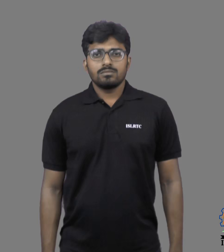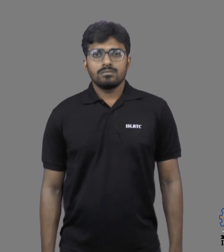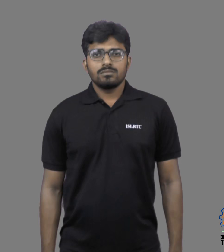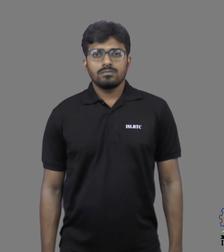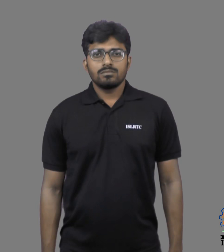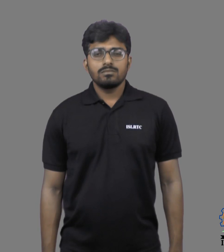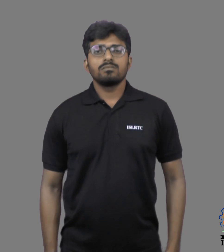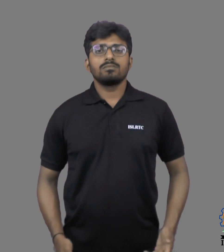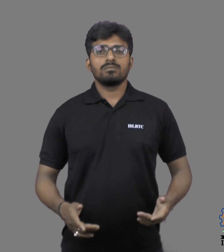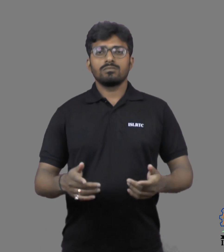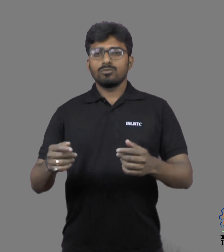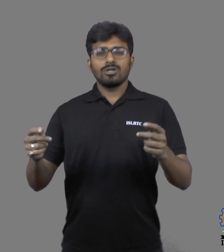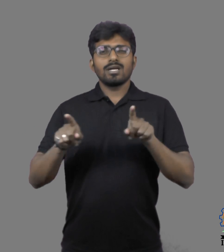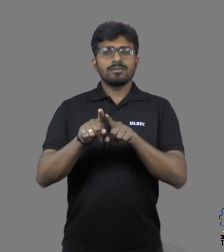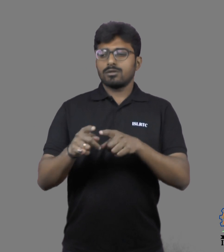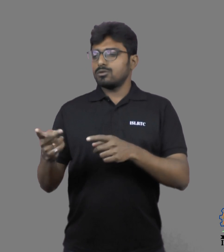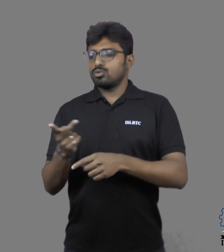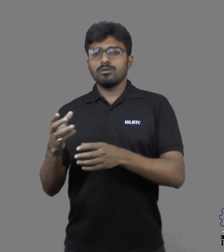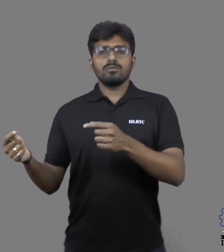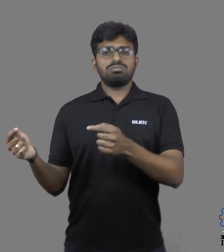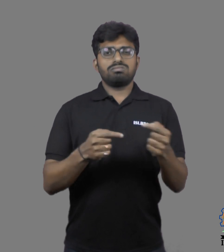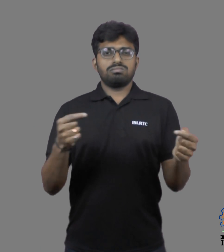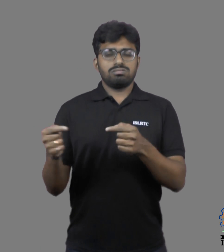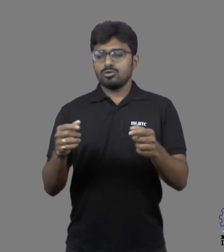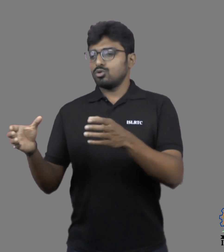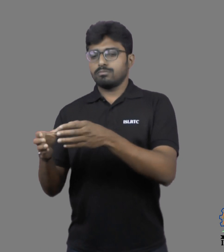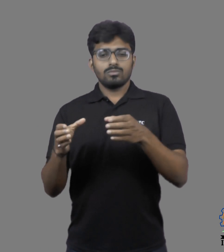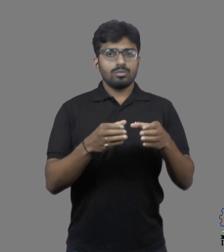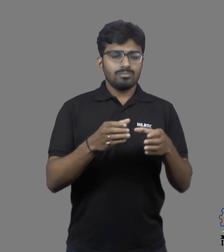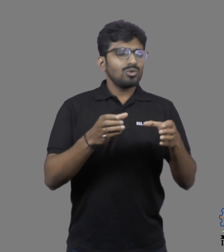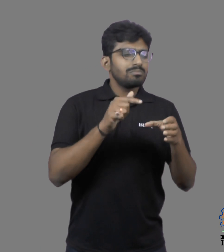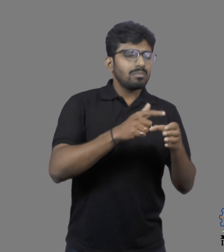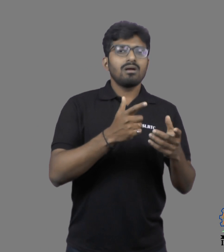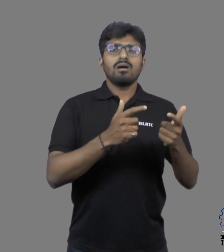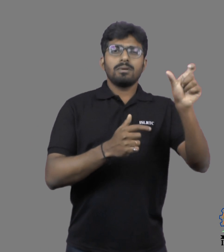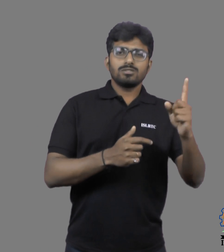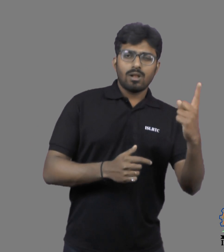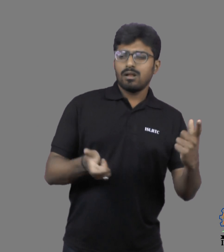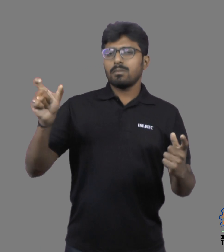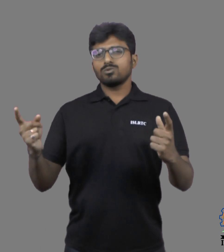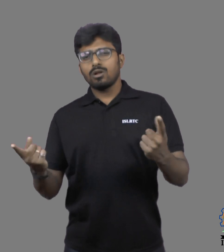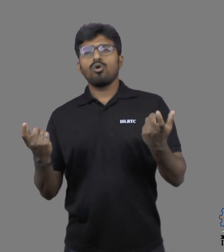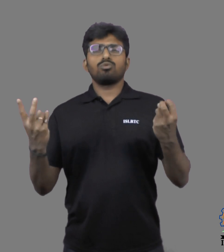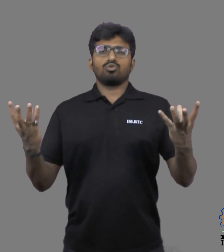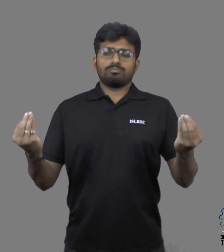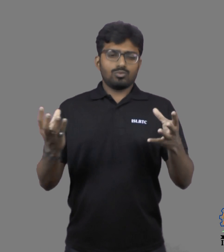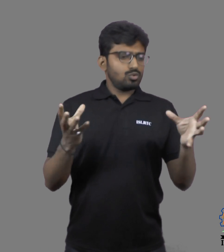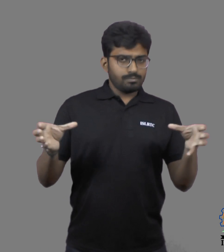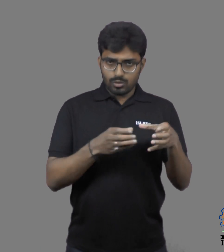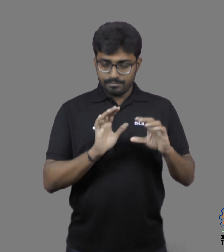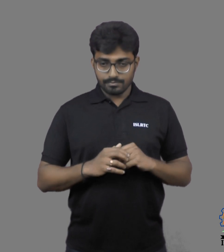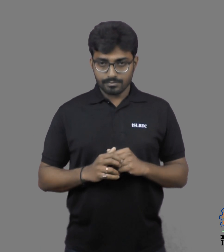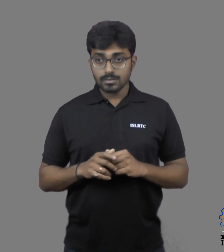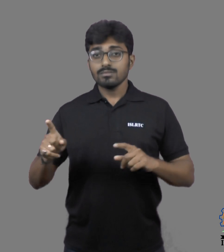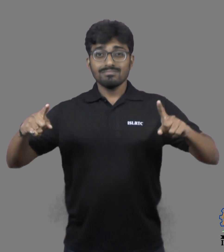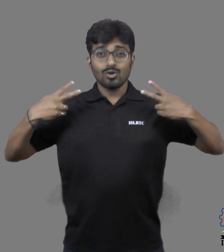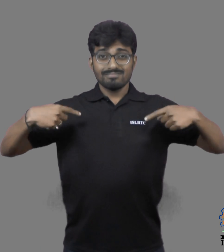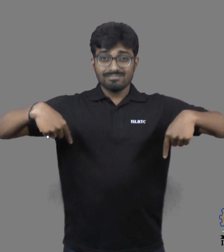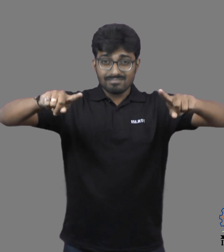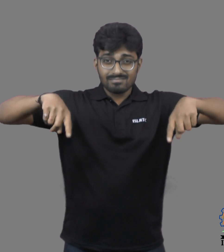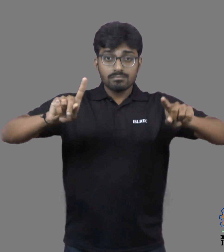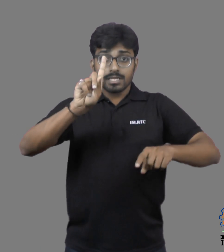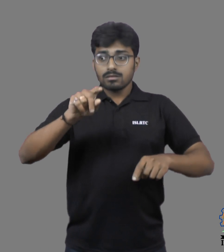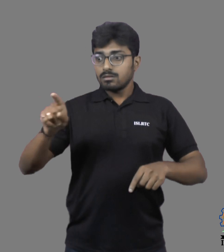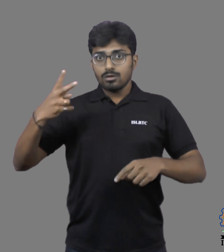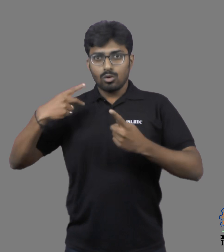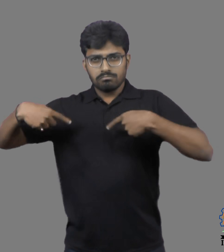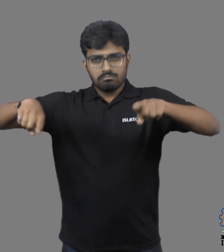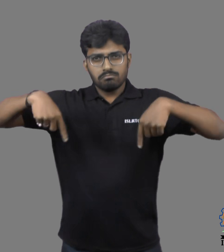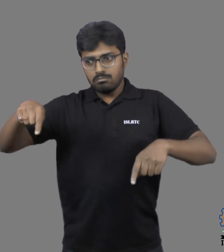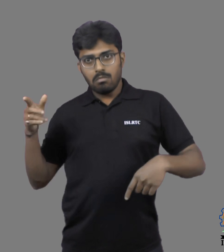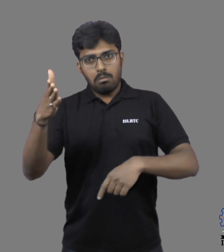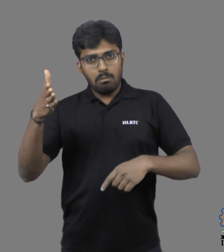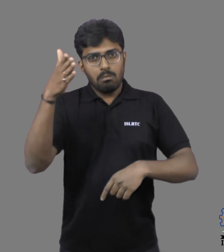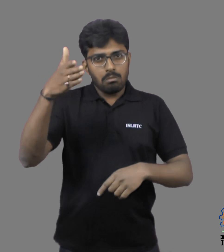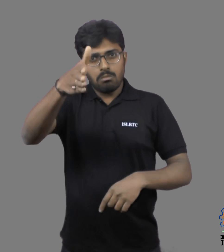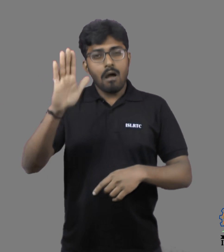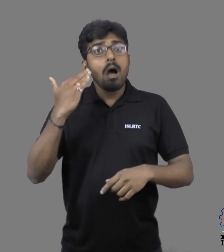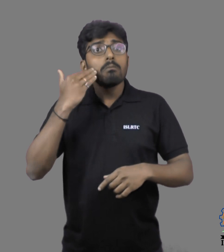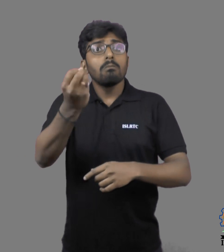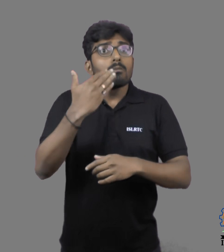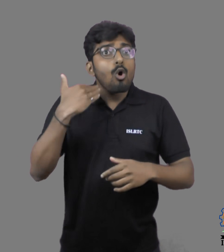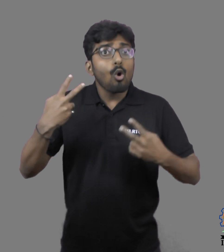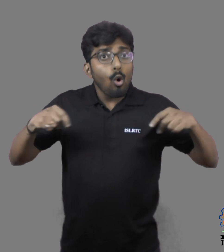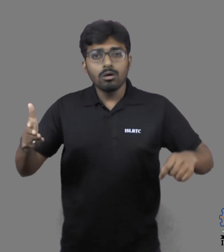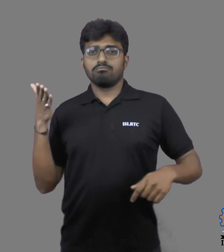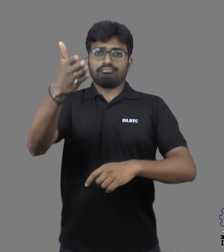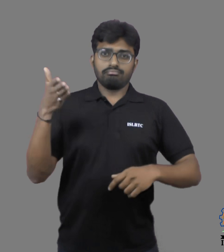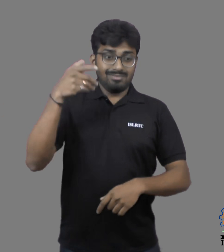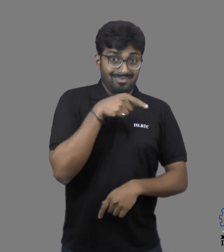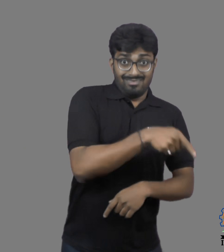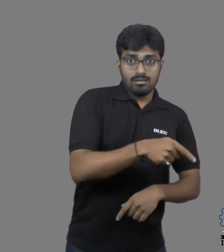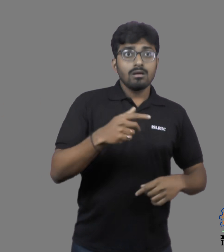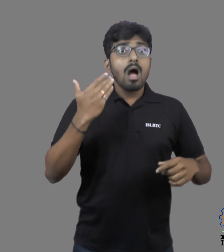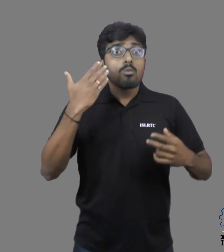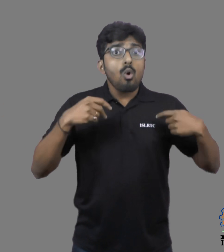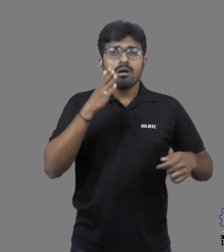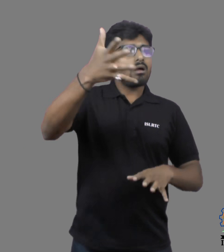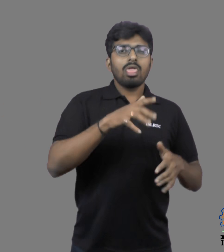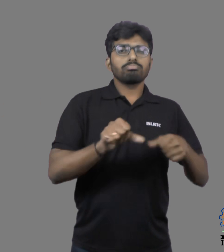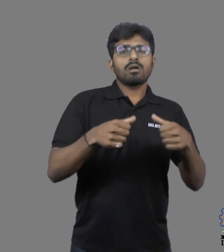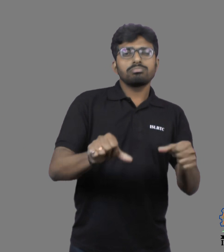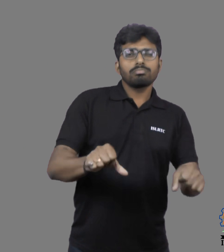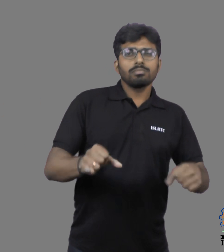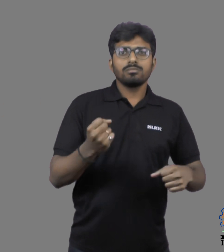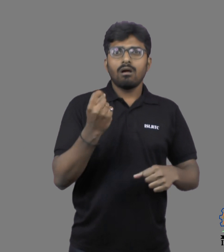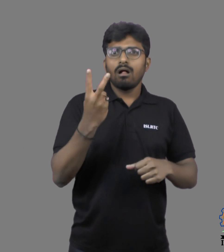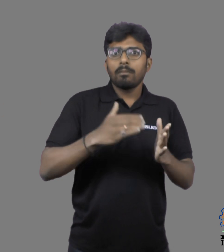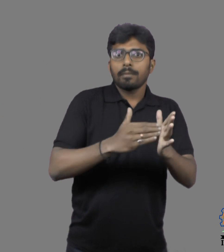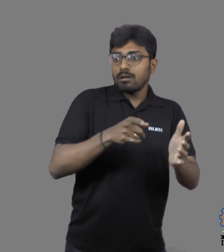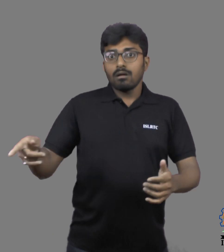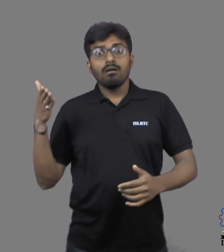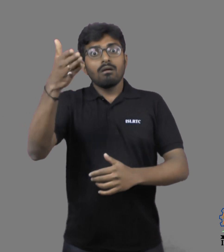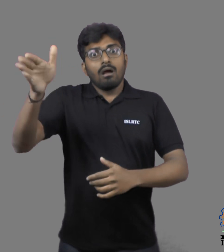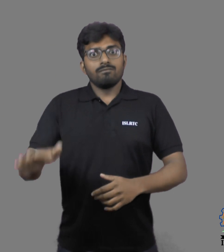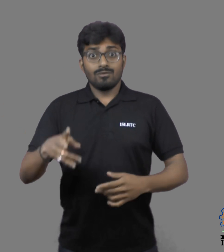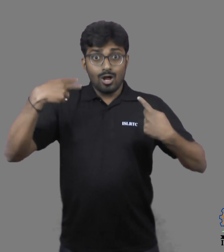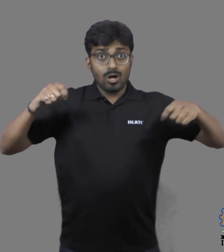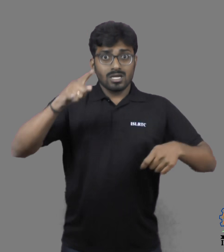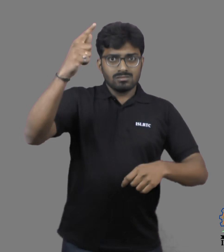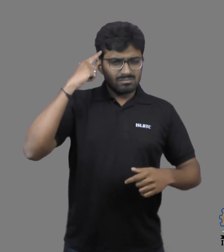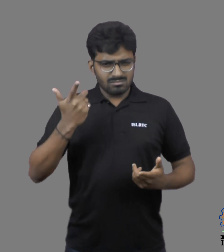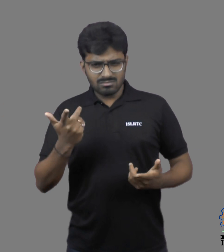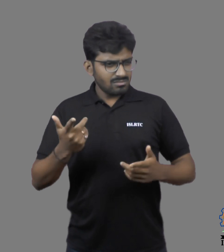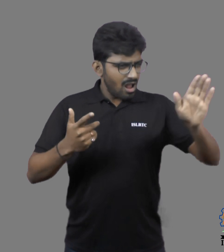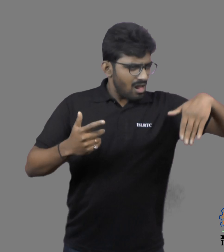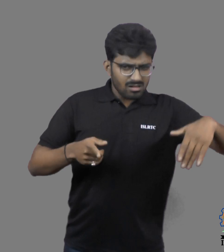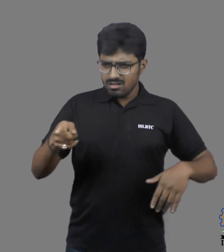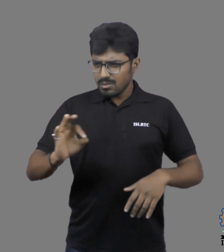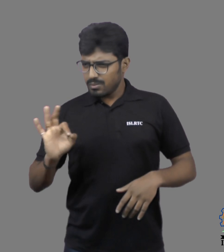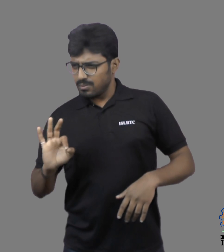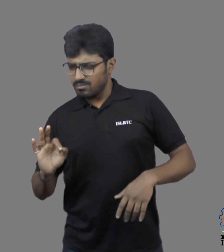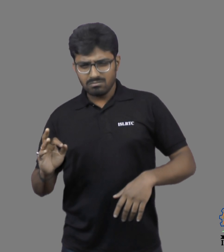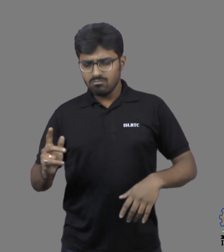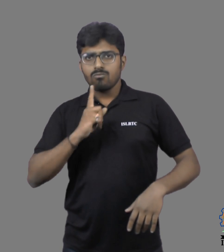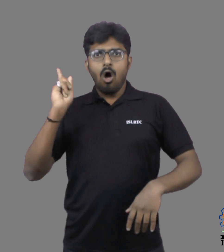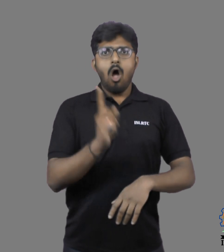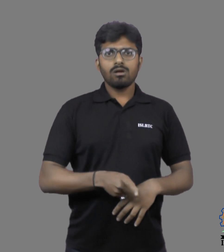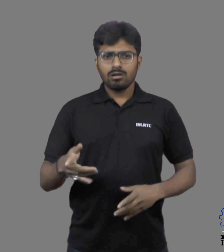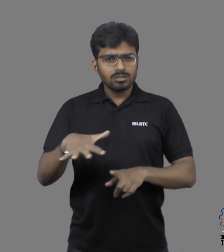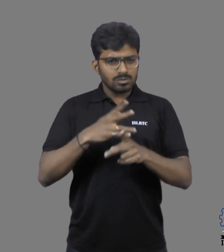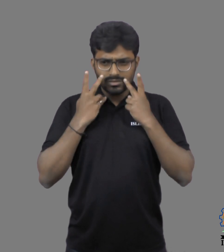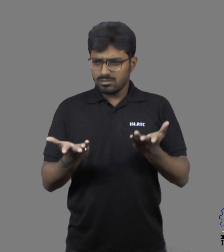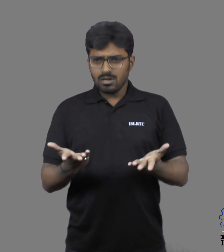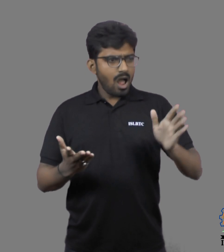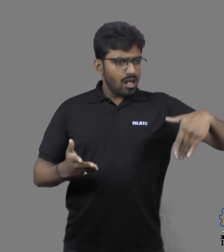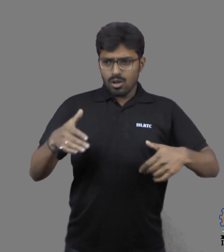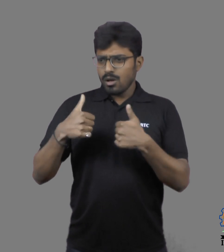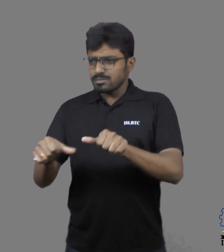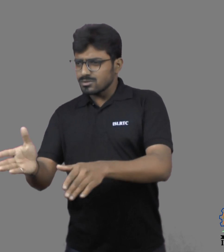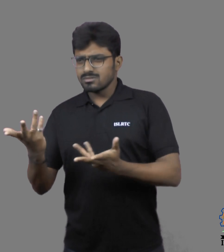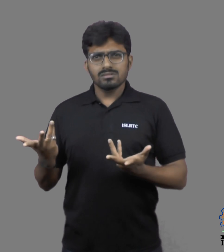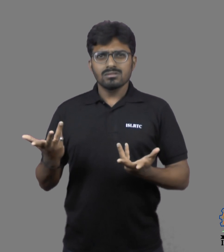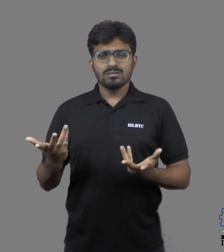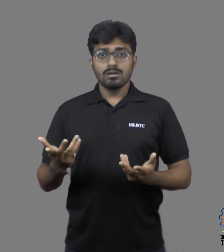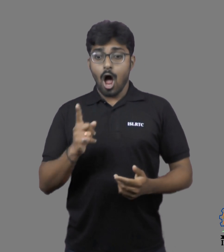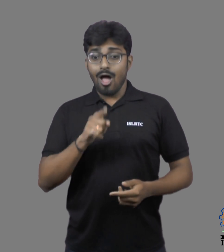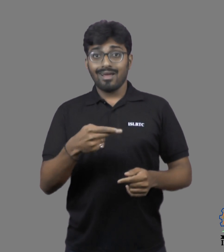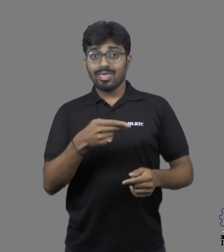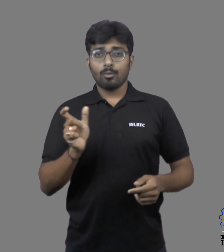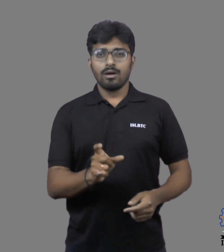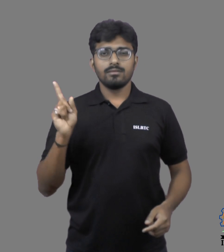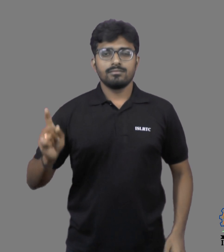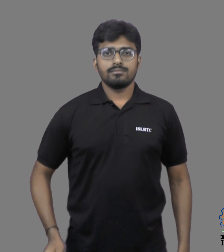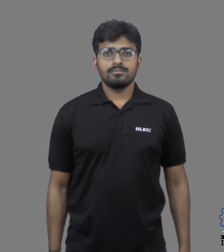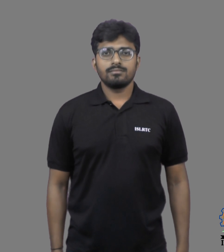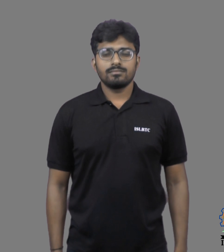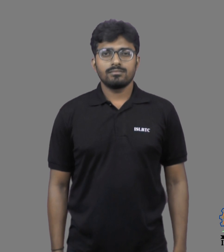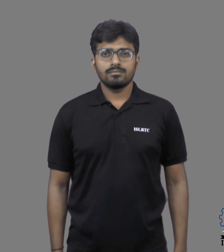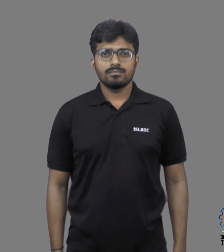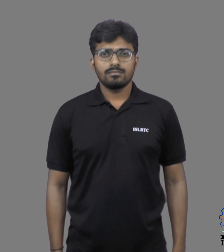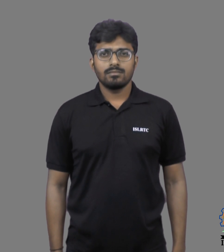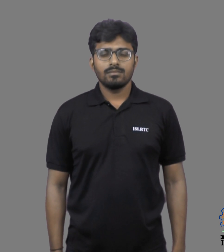Ex- Parte Order